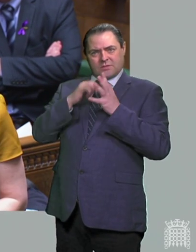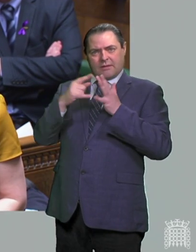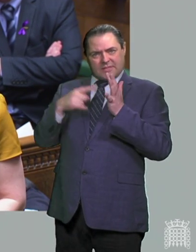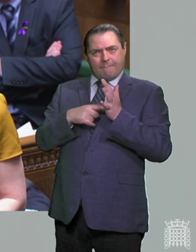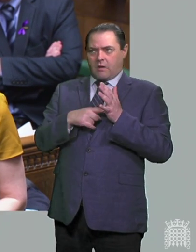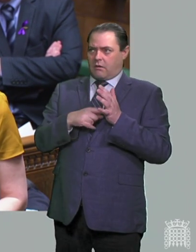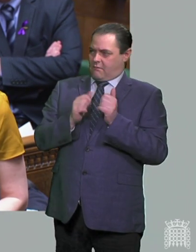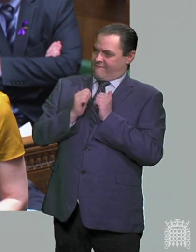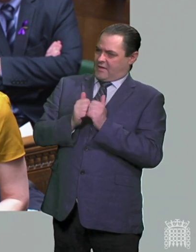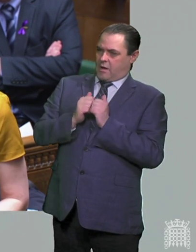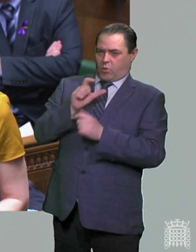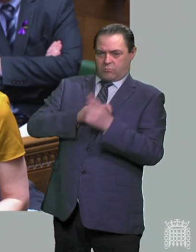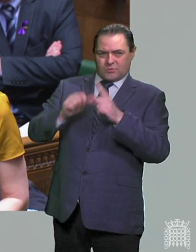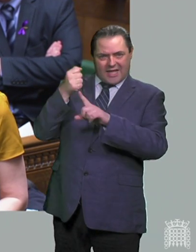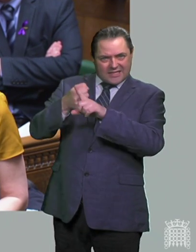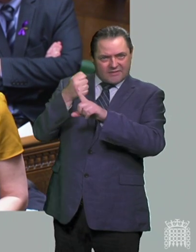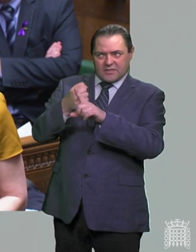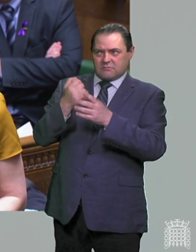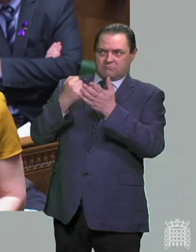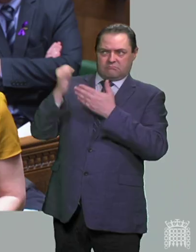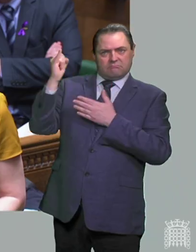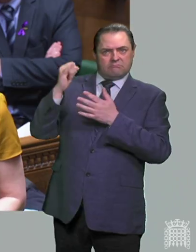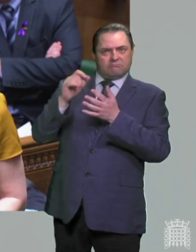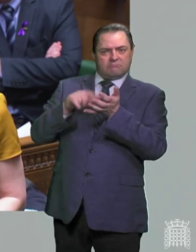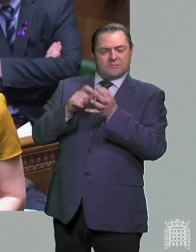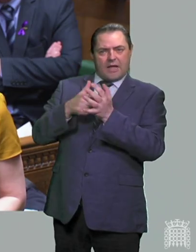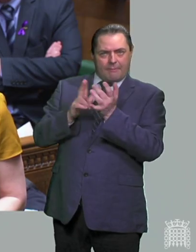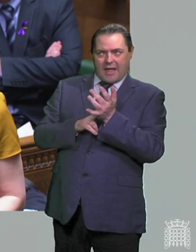She is a valued community activist and a vocal opponent of the Taliban.